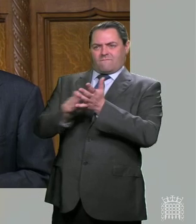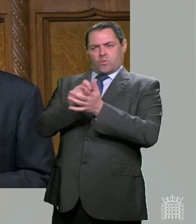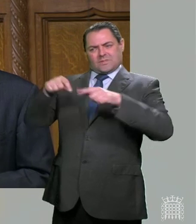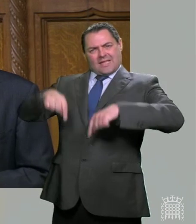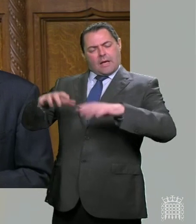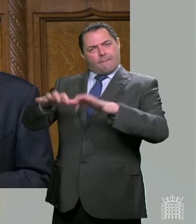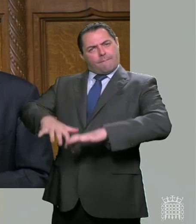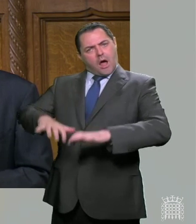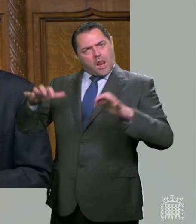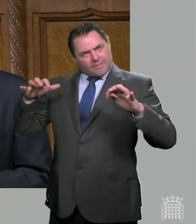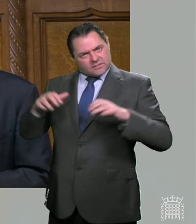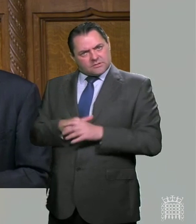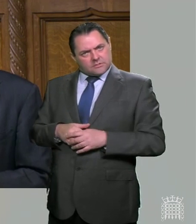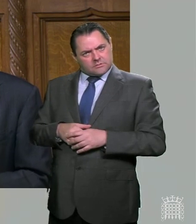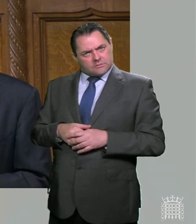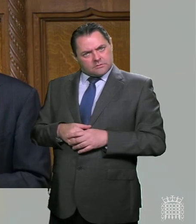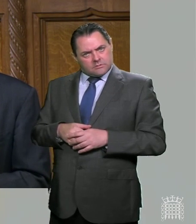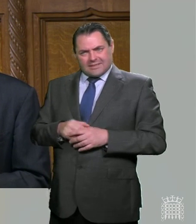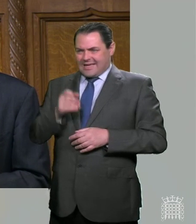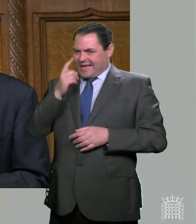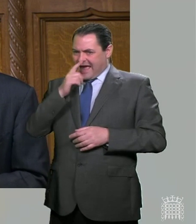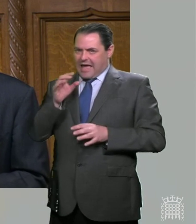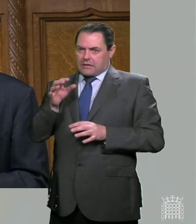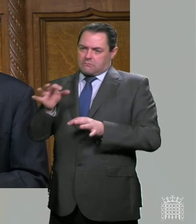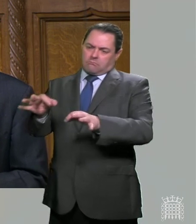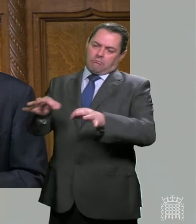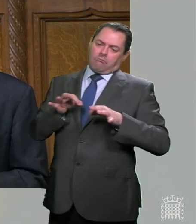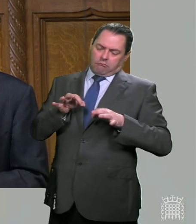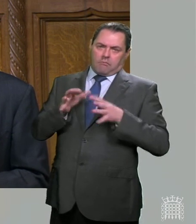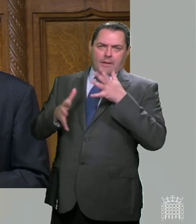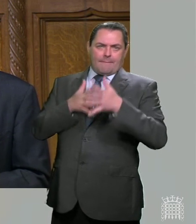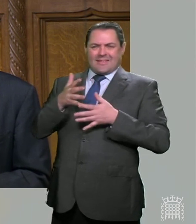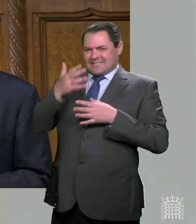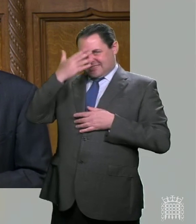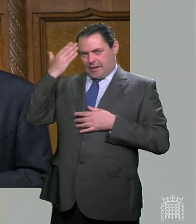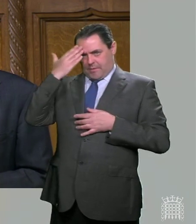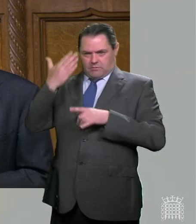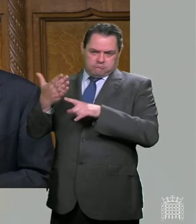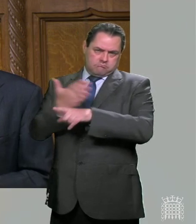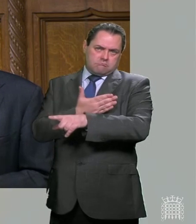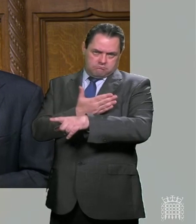Will my right honourable Friend see whether such a vote can be brought forward before the end of term and the summer recess?